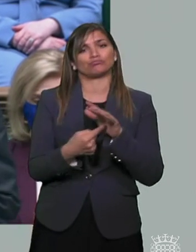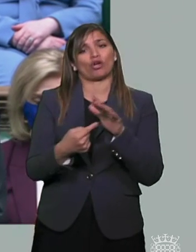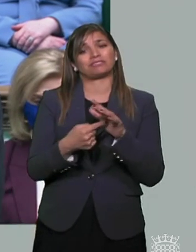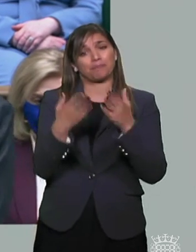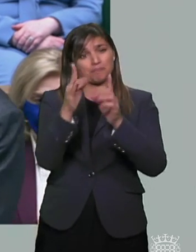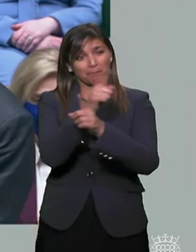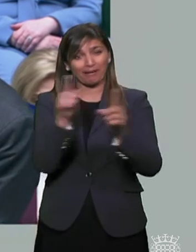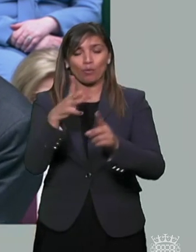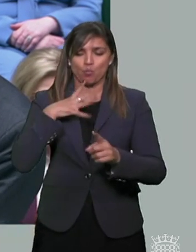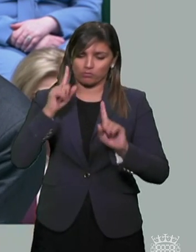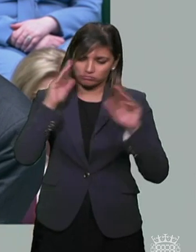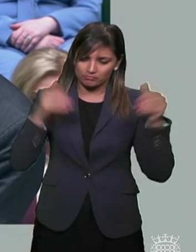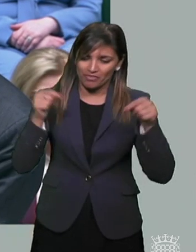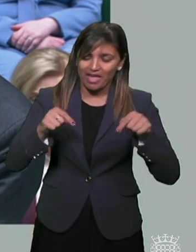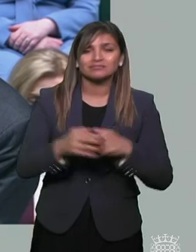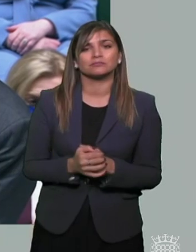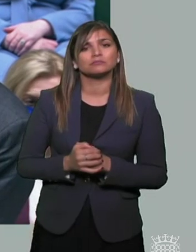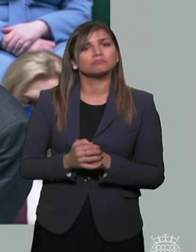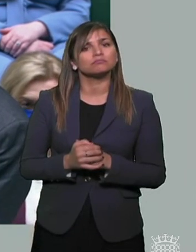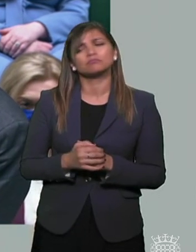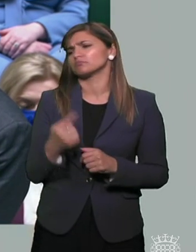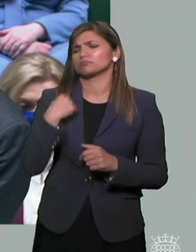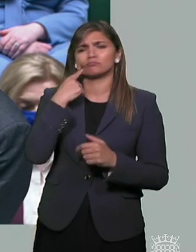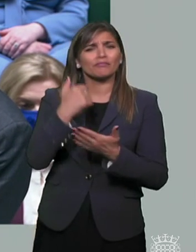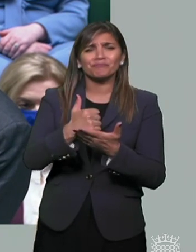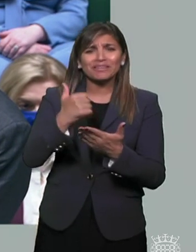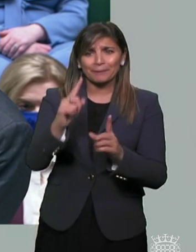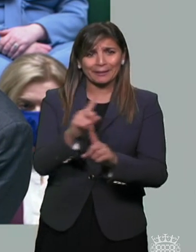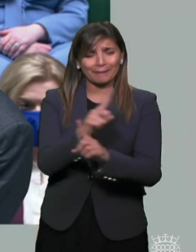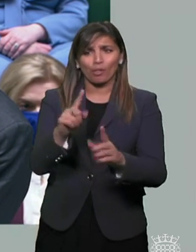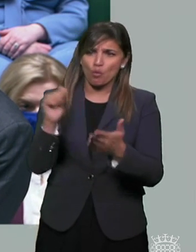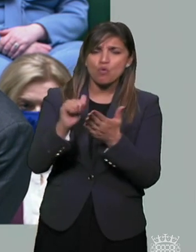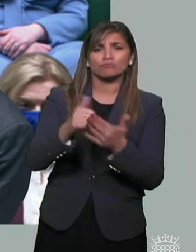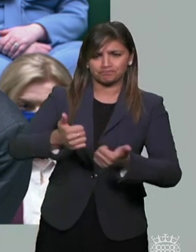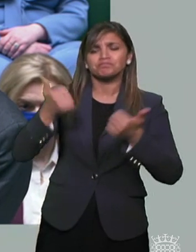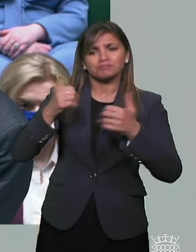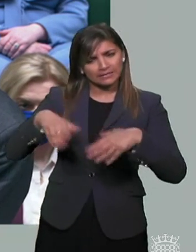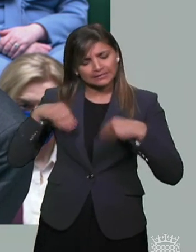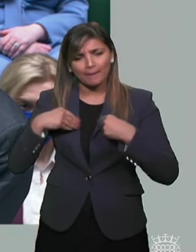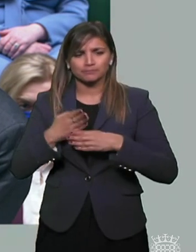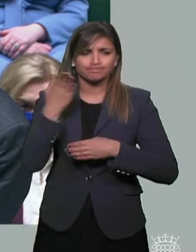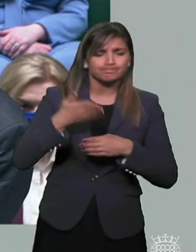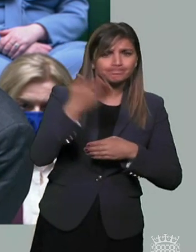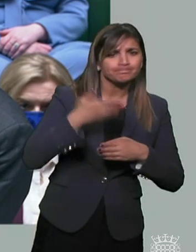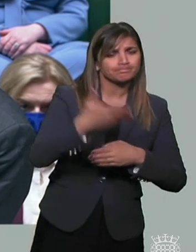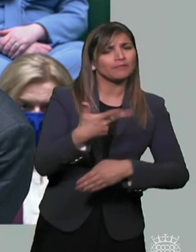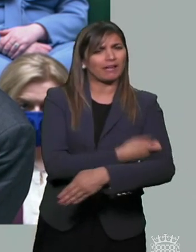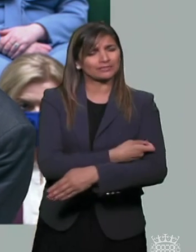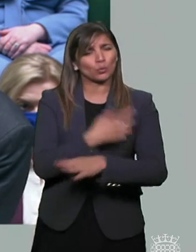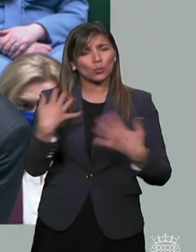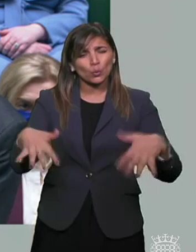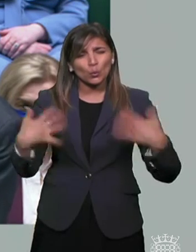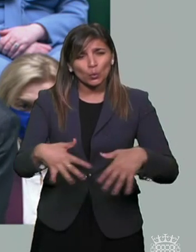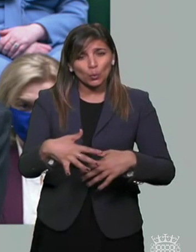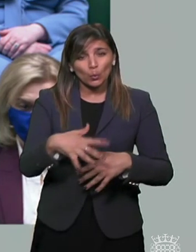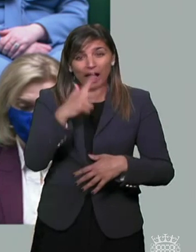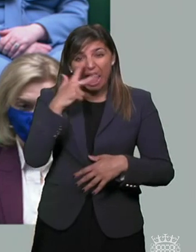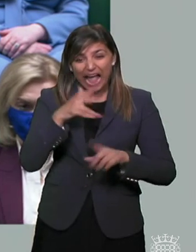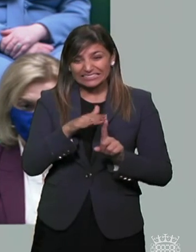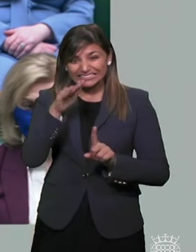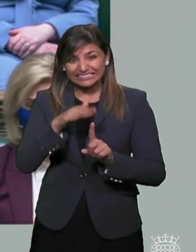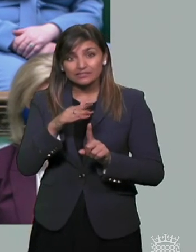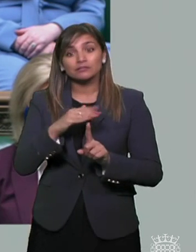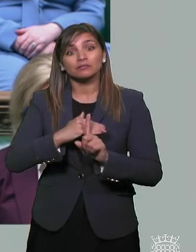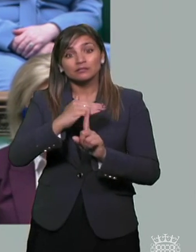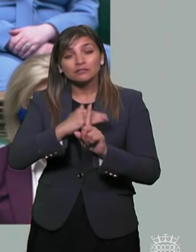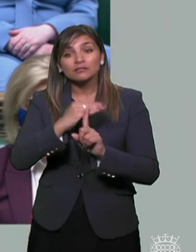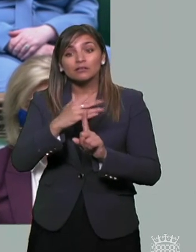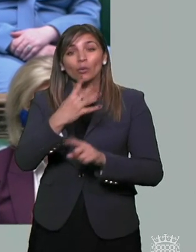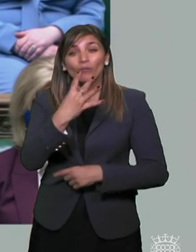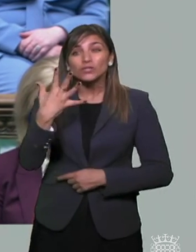I think that it is an absolutely fantastic thing that people are now coming forward in the way that they are: 45% of people over 18 have now had a vaccine.